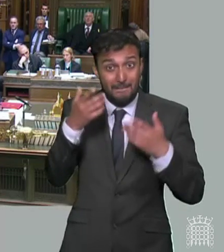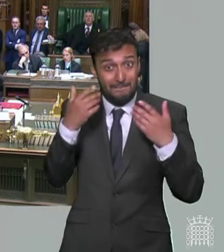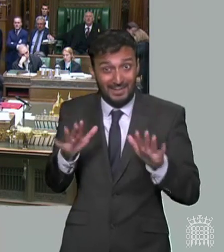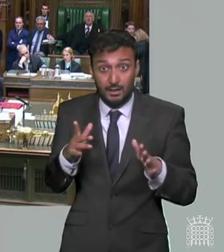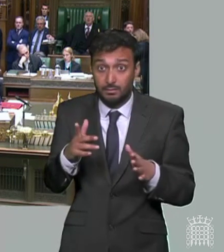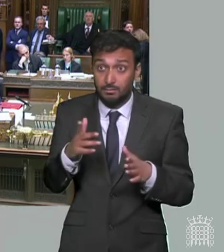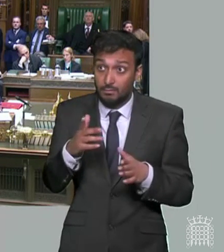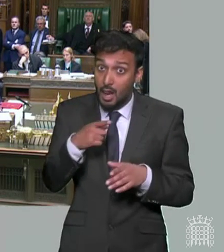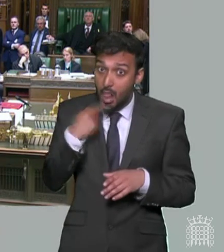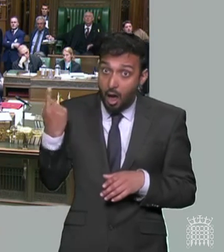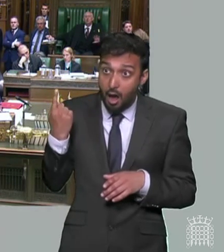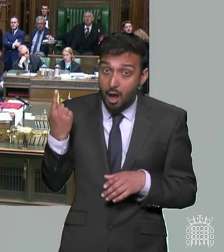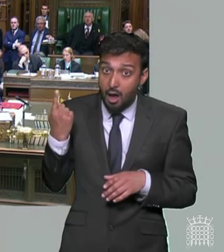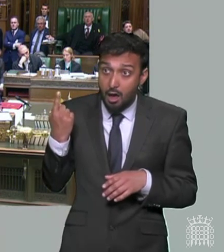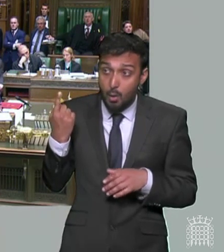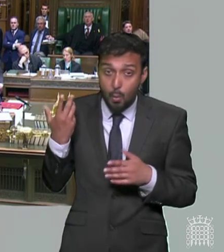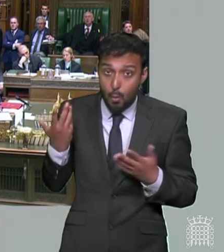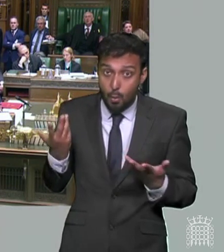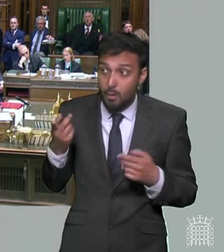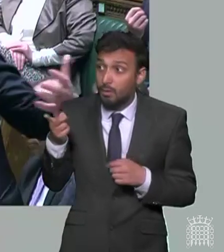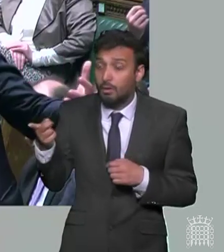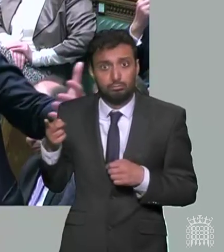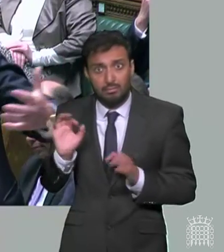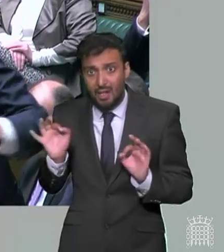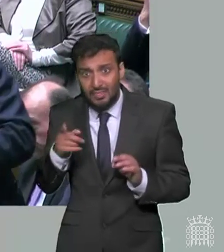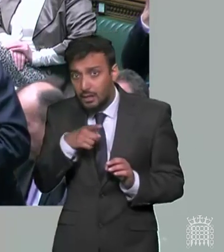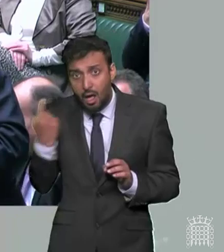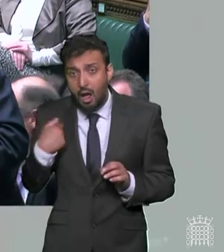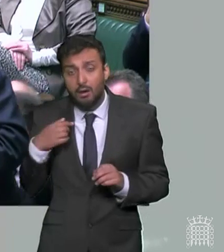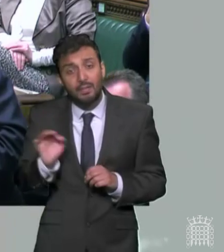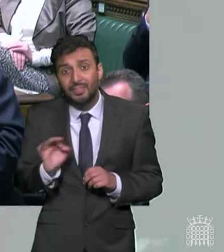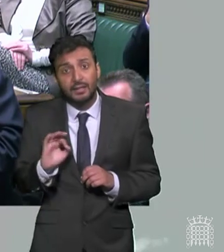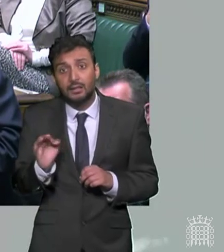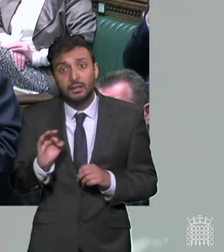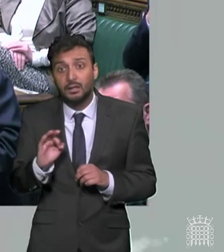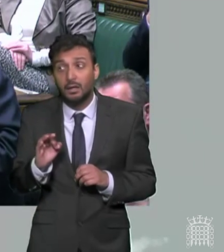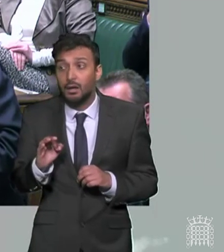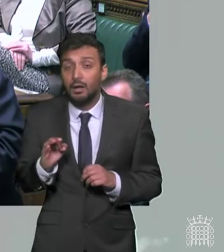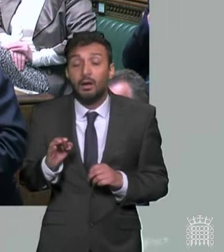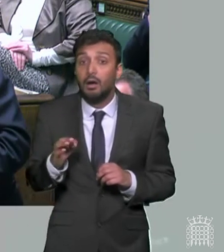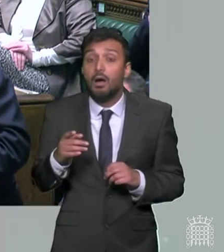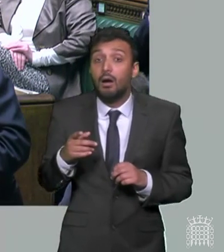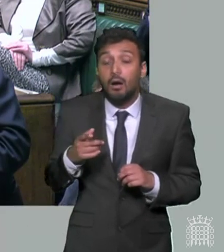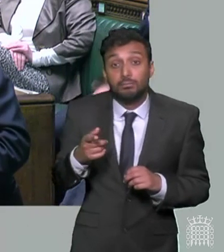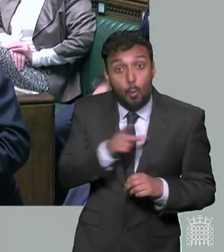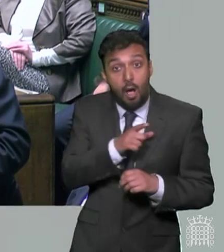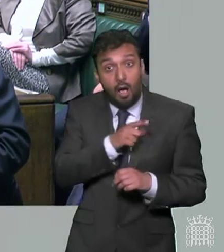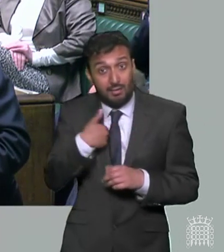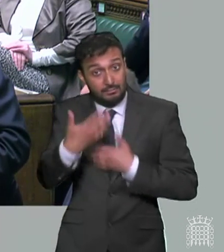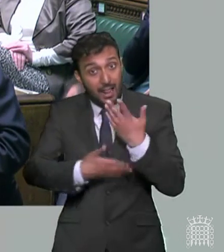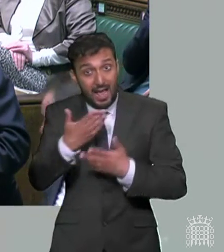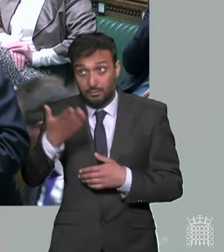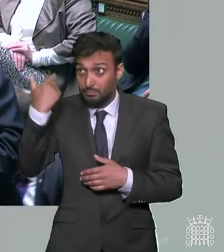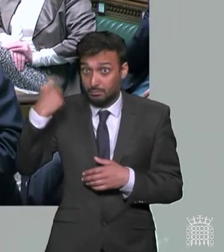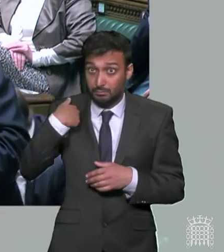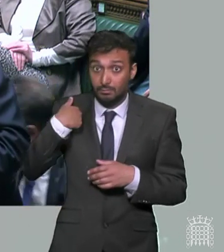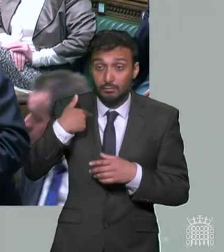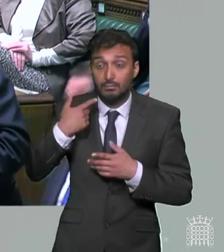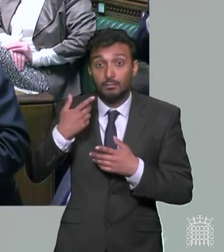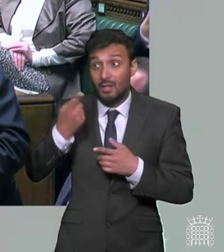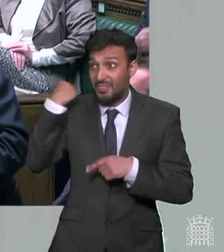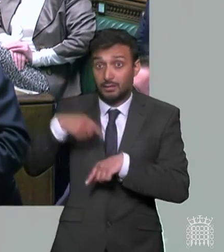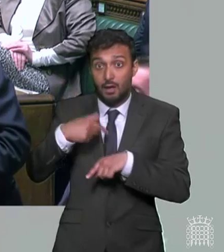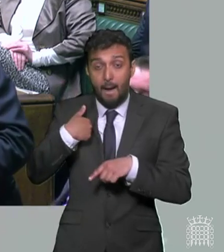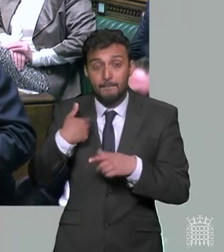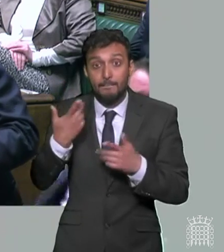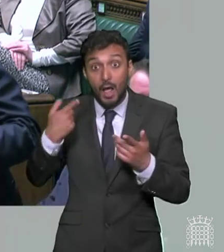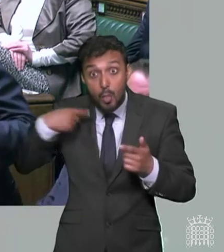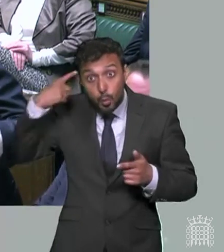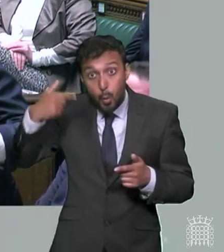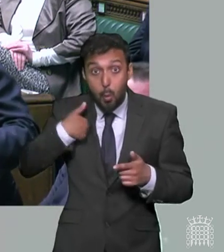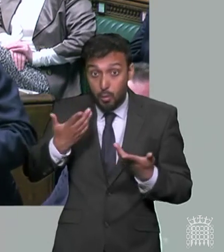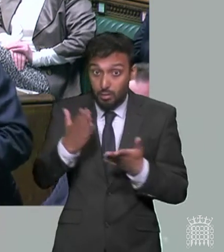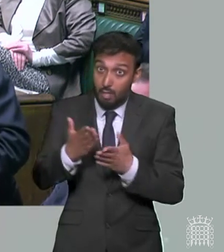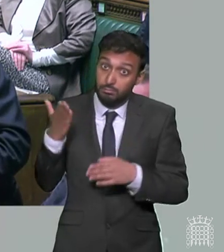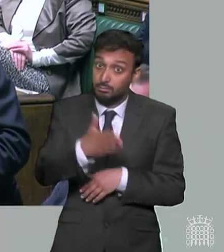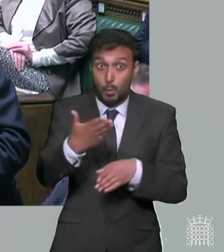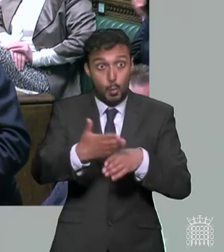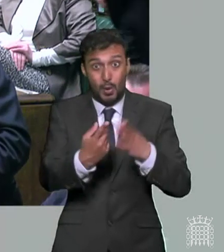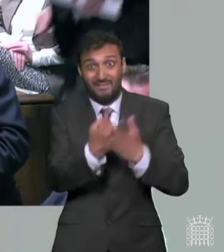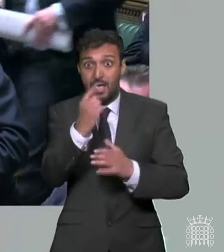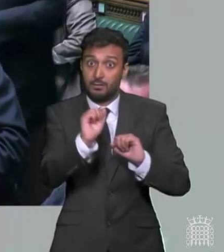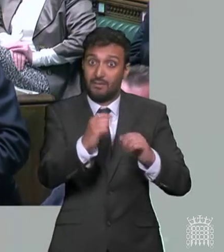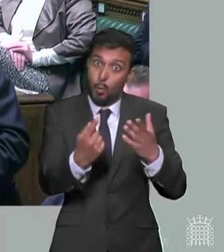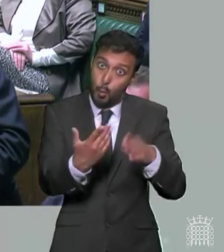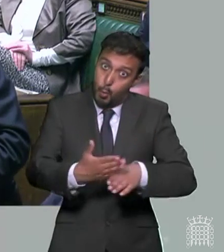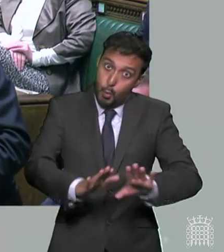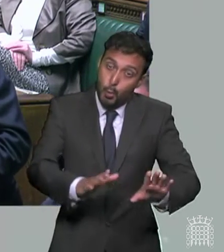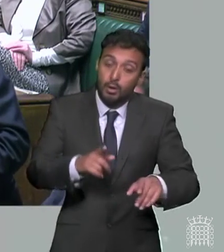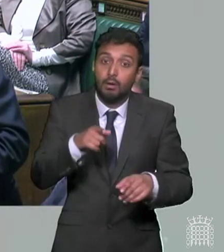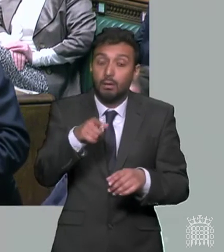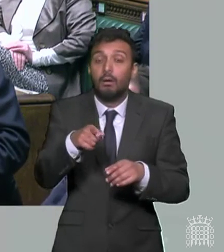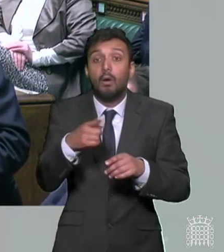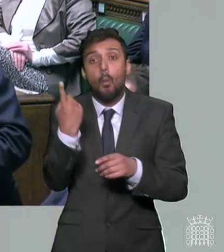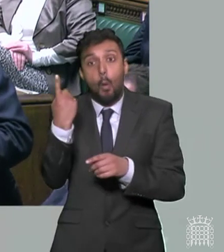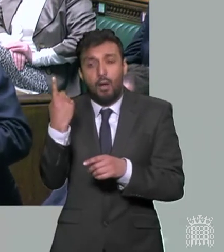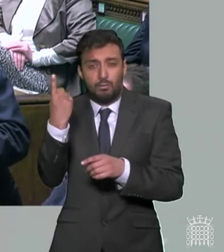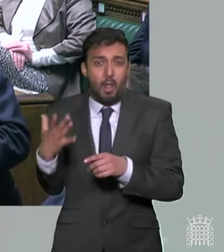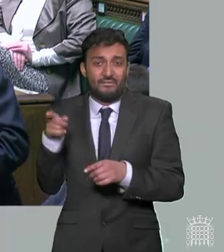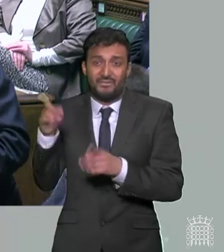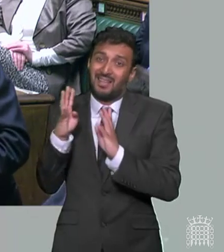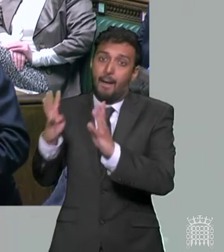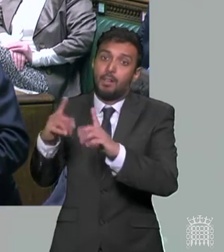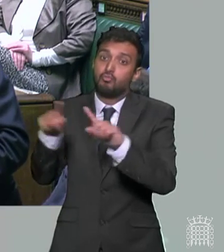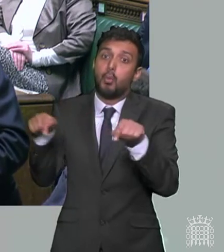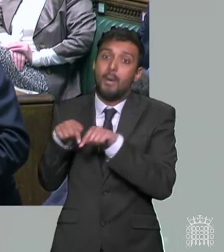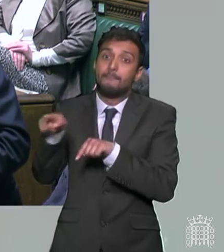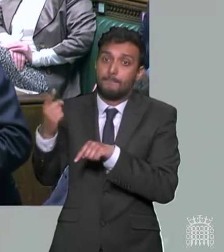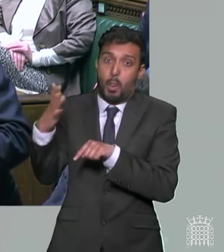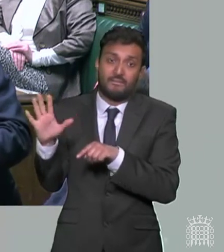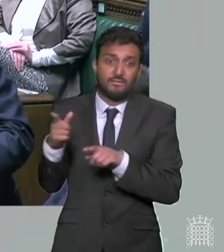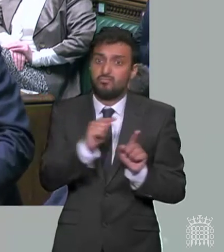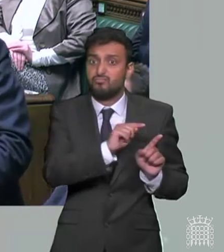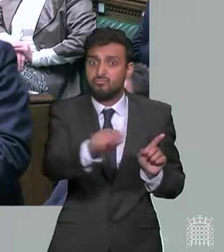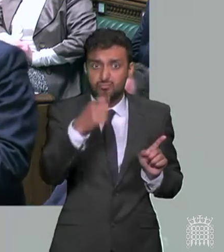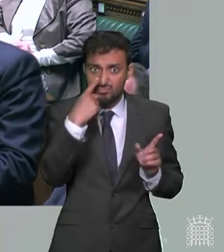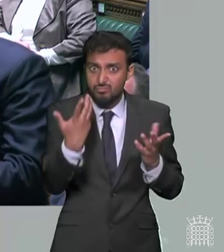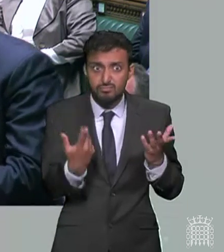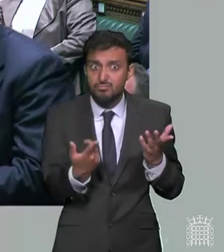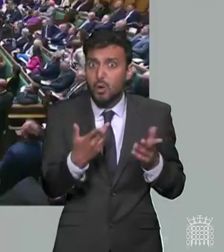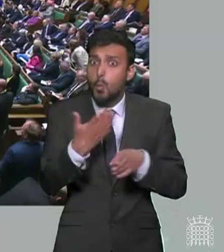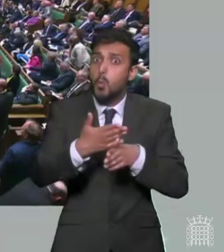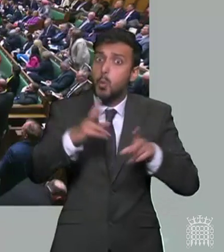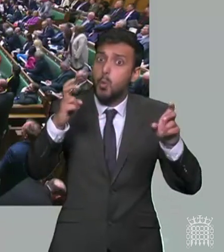No, Mr Speaker, for the reason I have given: that at the time when I spoke to this House, I believed that what I was doing was attending work events, and, with the exception of the event in the Cabinet Room, that is a view that has been vindicated by the investigation.